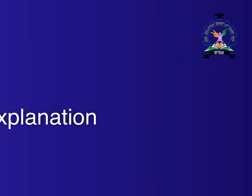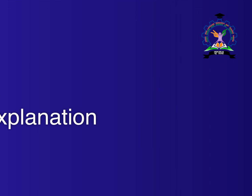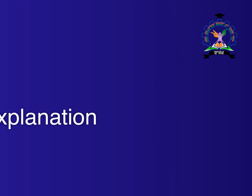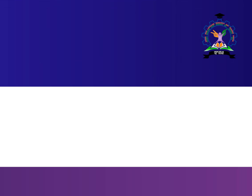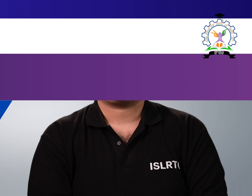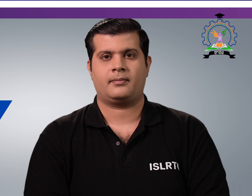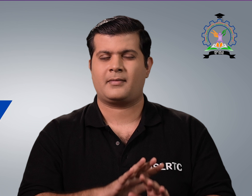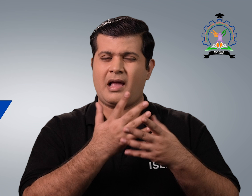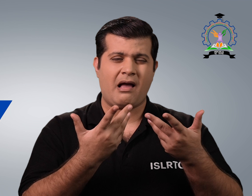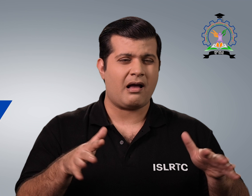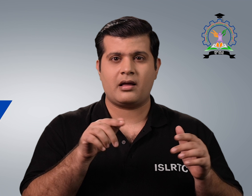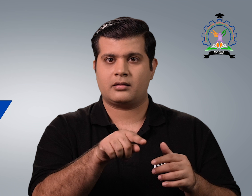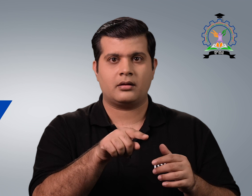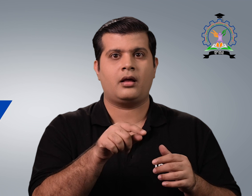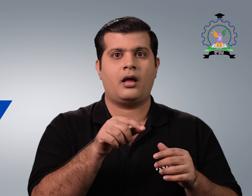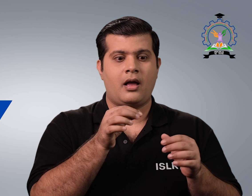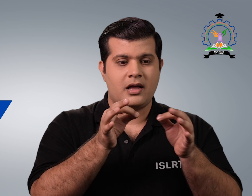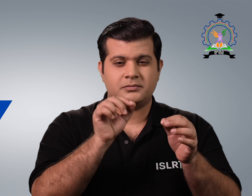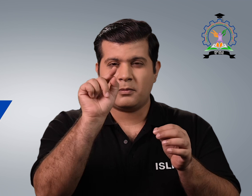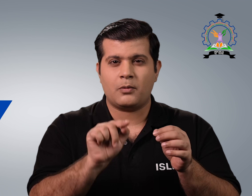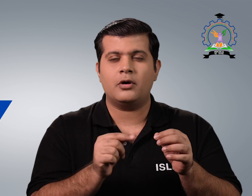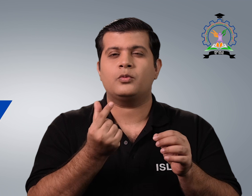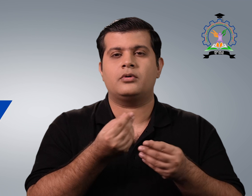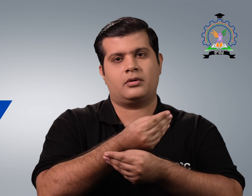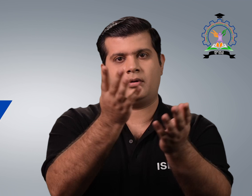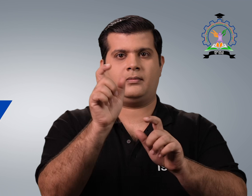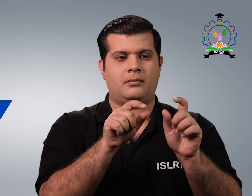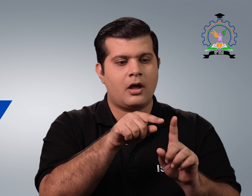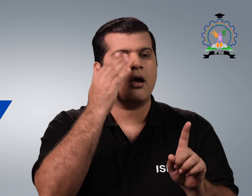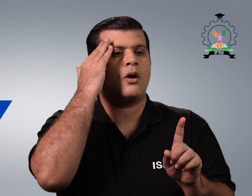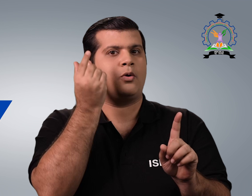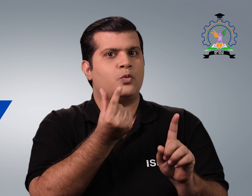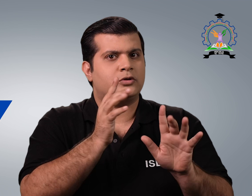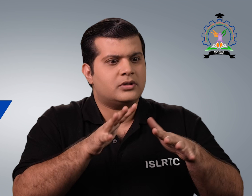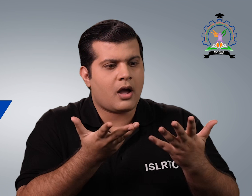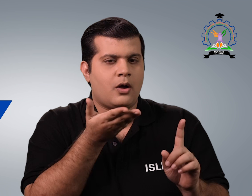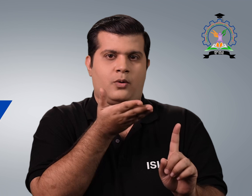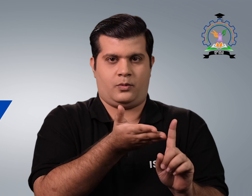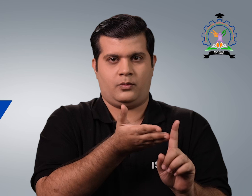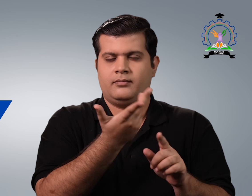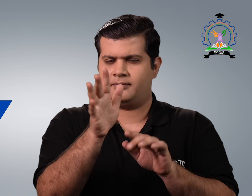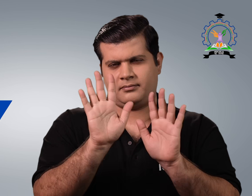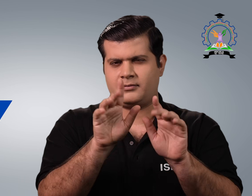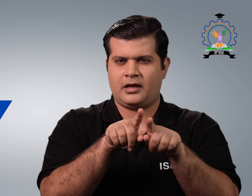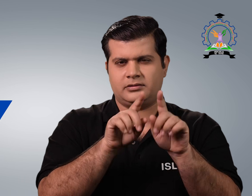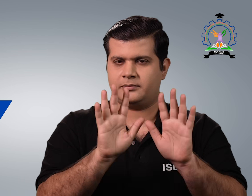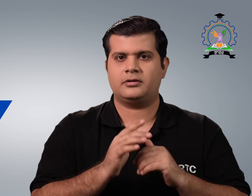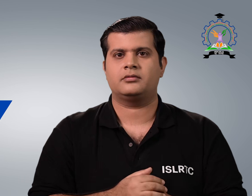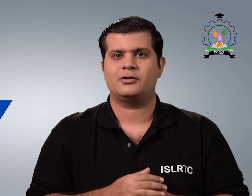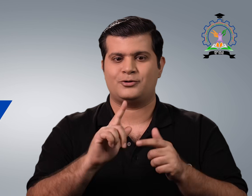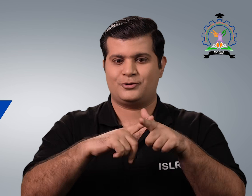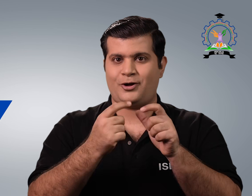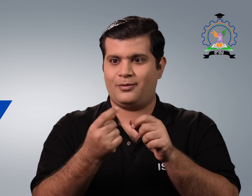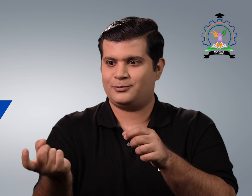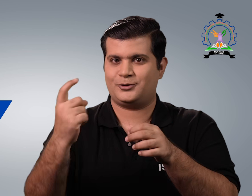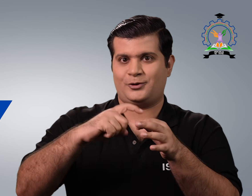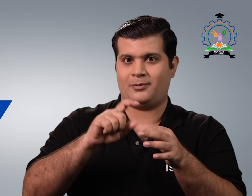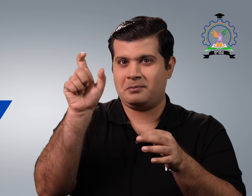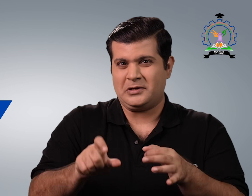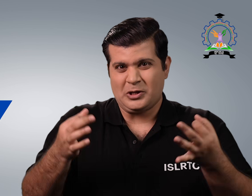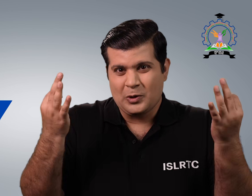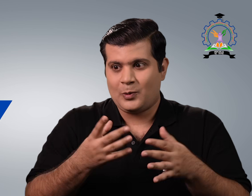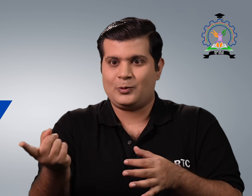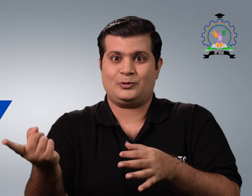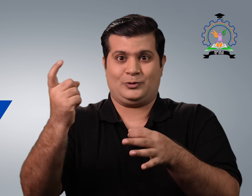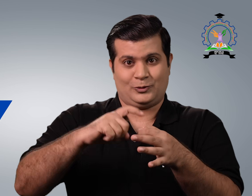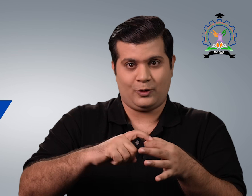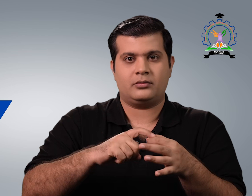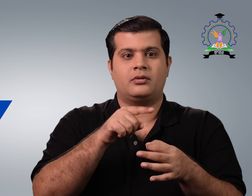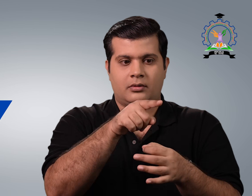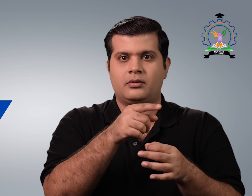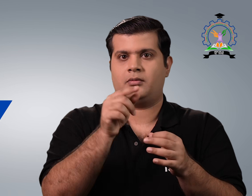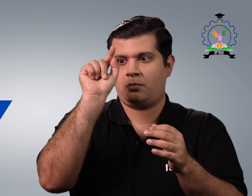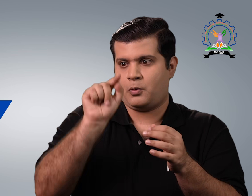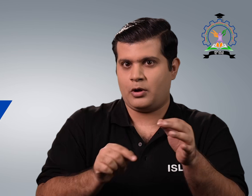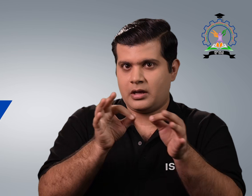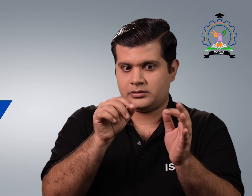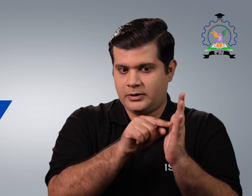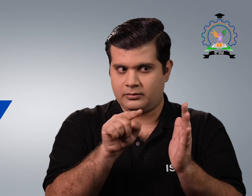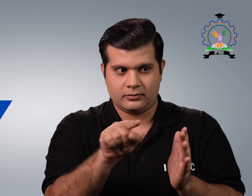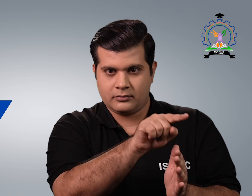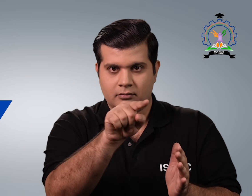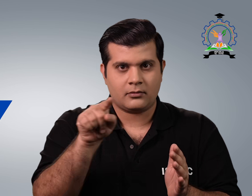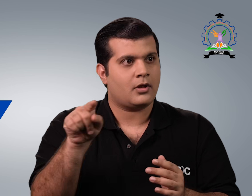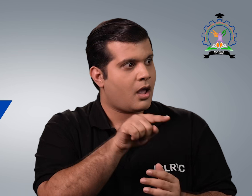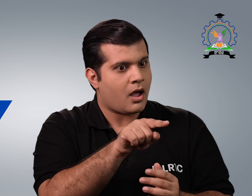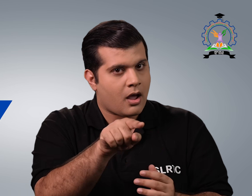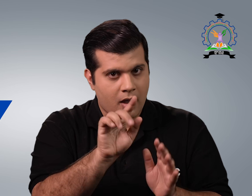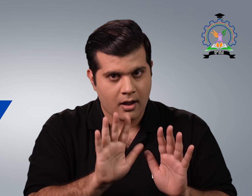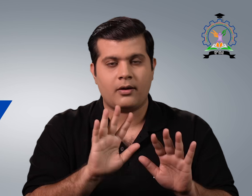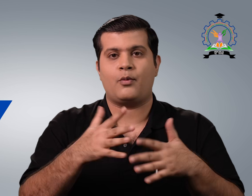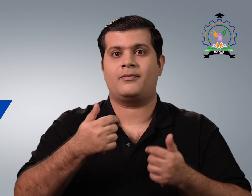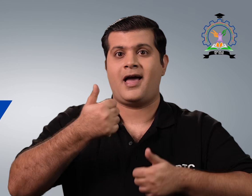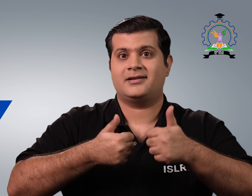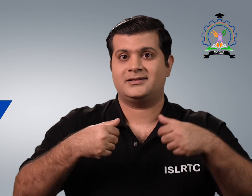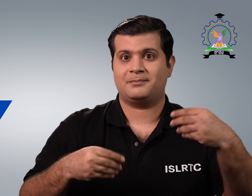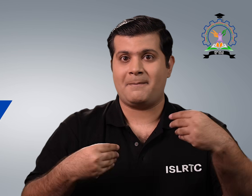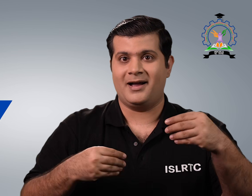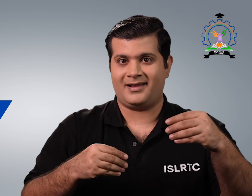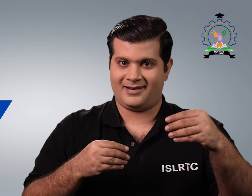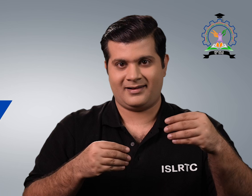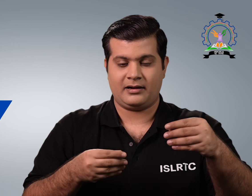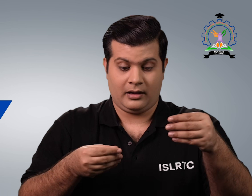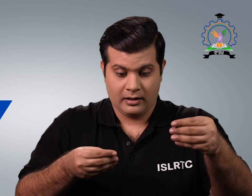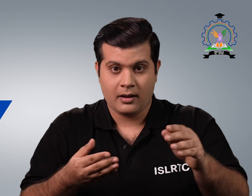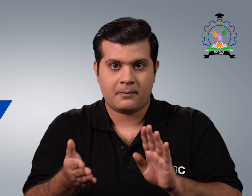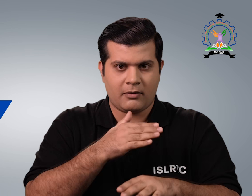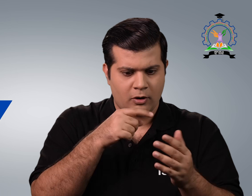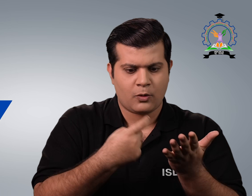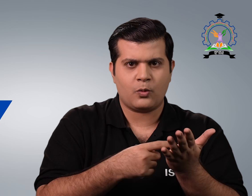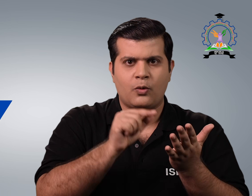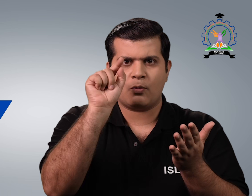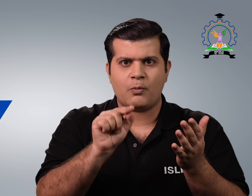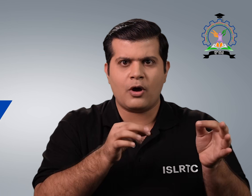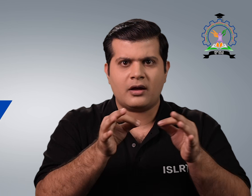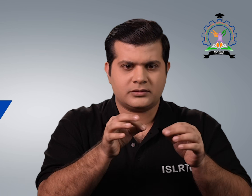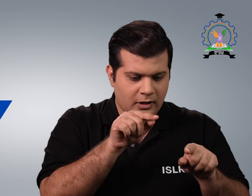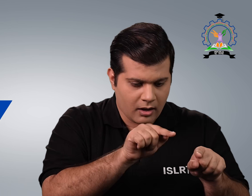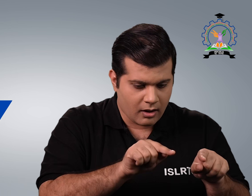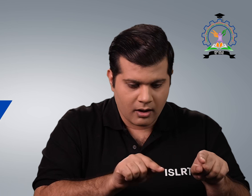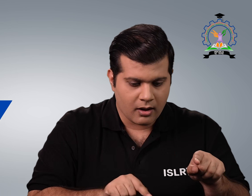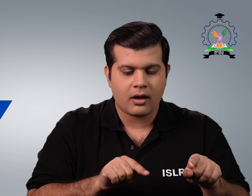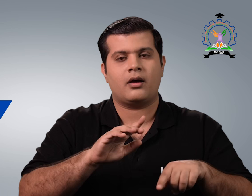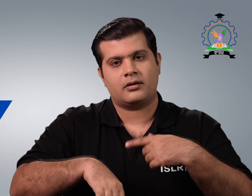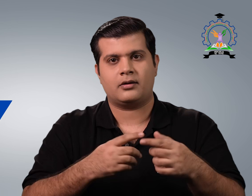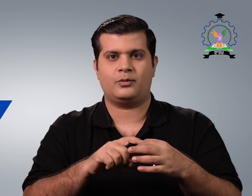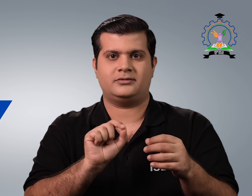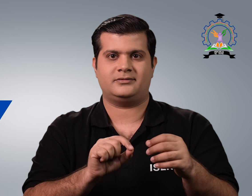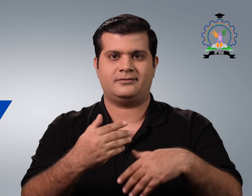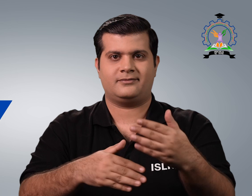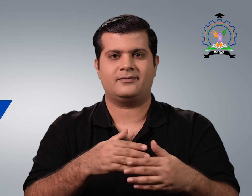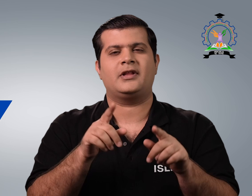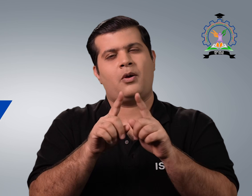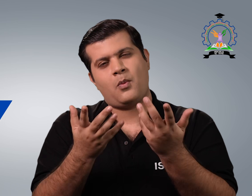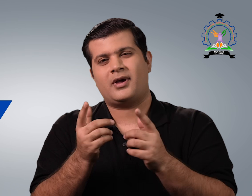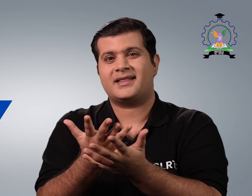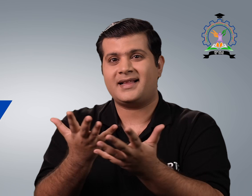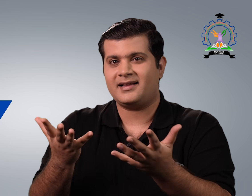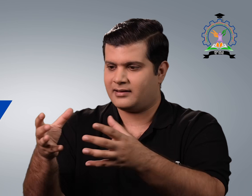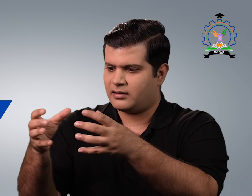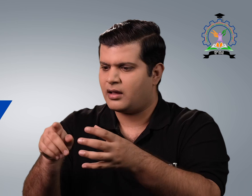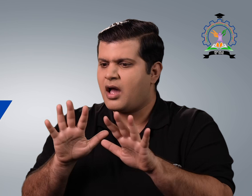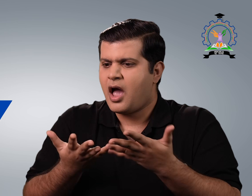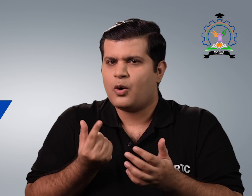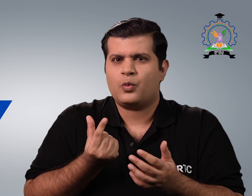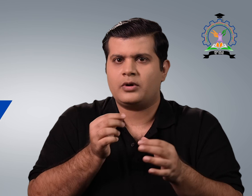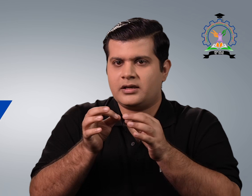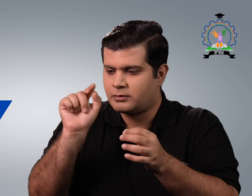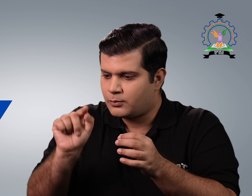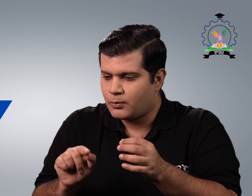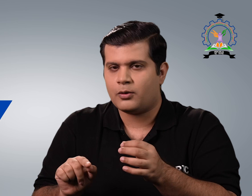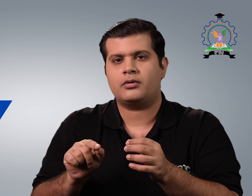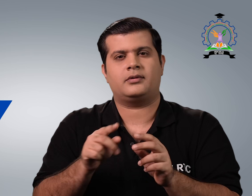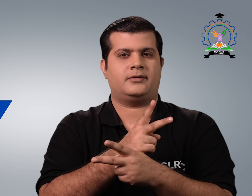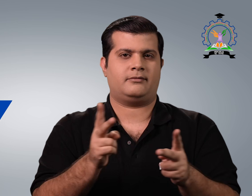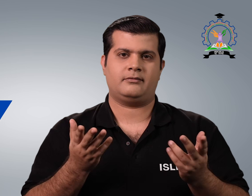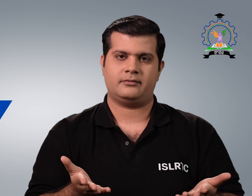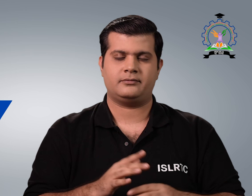It is advice and information about how to do or use something. For example: When someone starts a new job, they are given instructions on how to perform their tasks. Or instructions are provided before beginning the exam. Or instructions on how to use a new product.